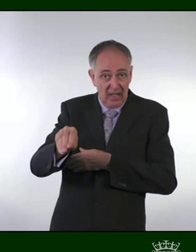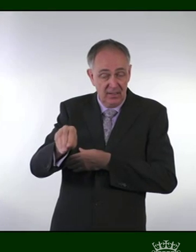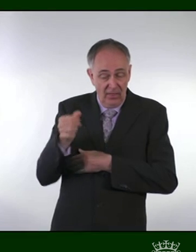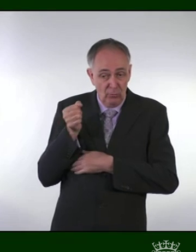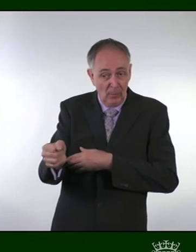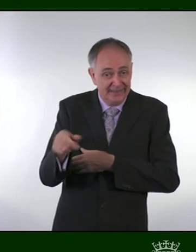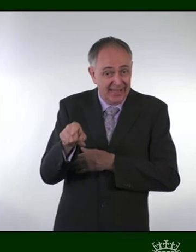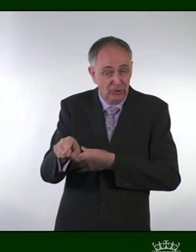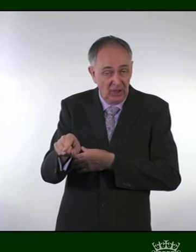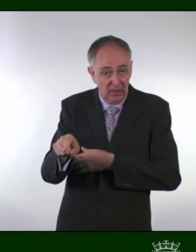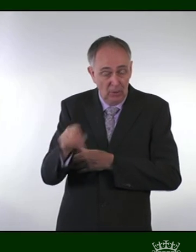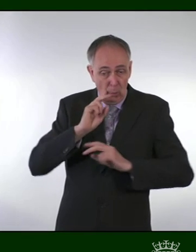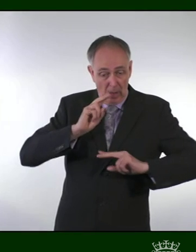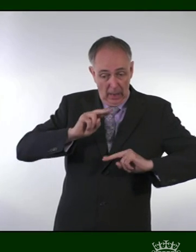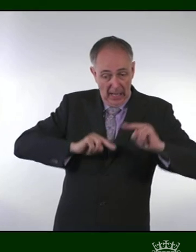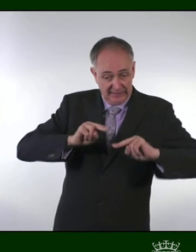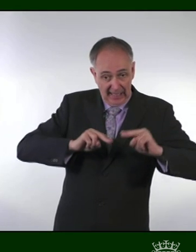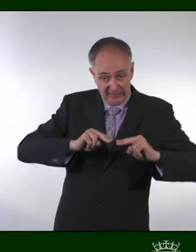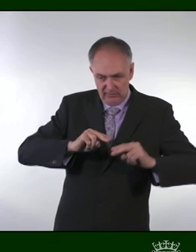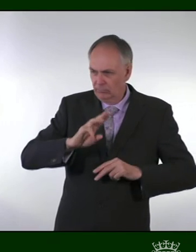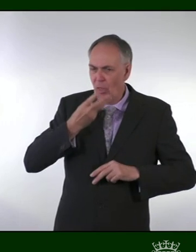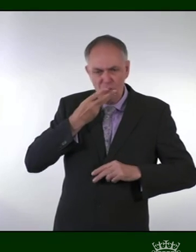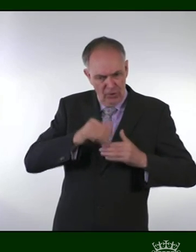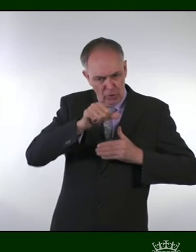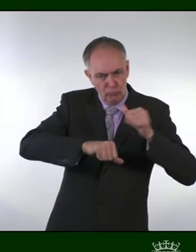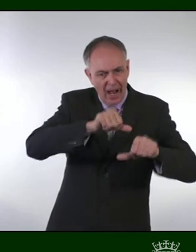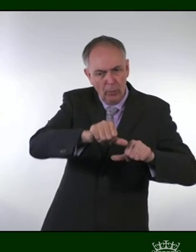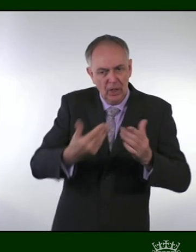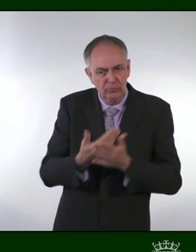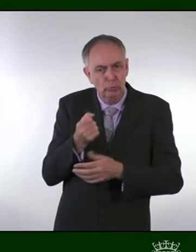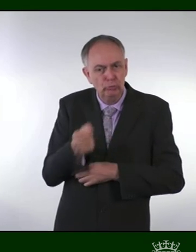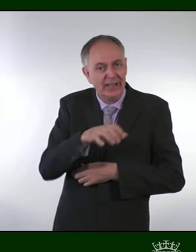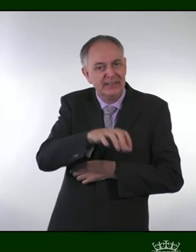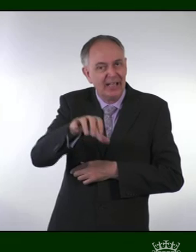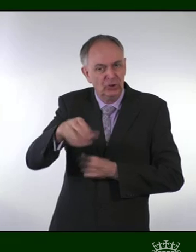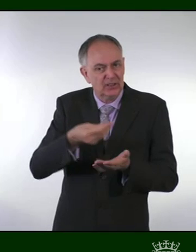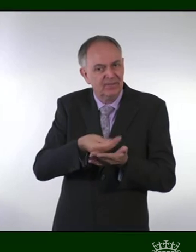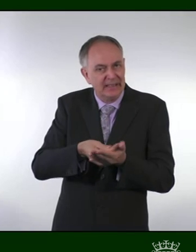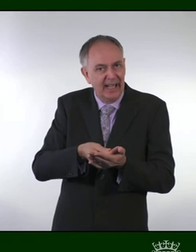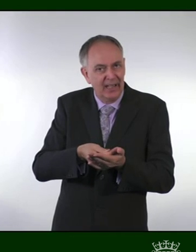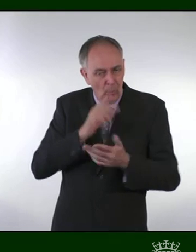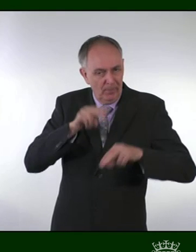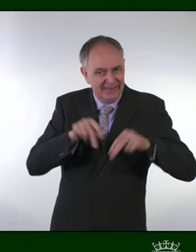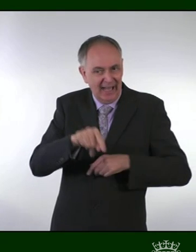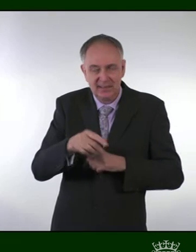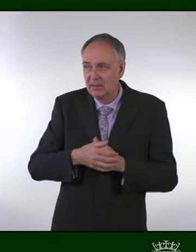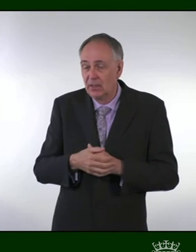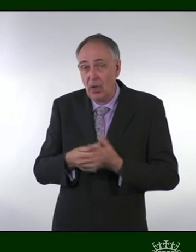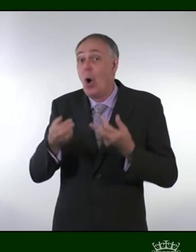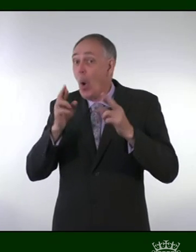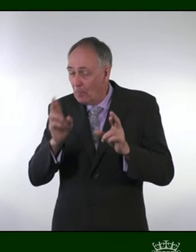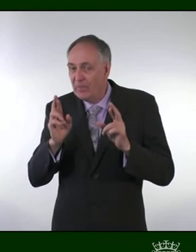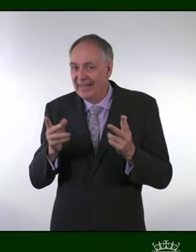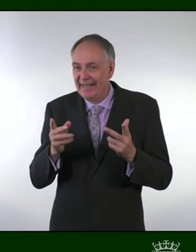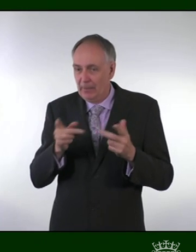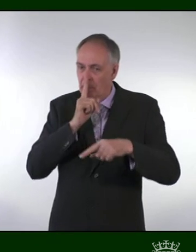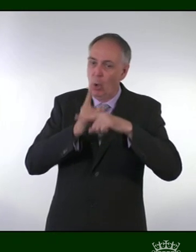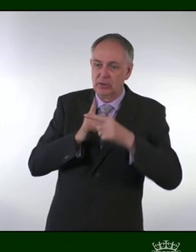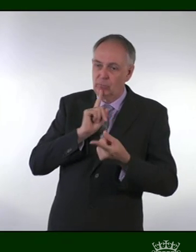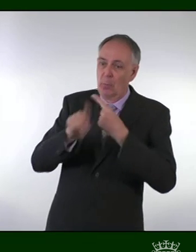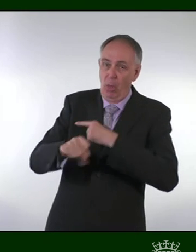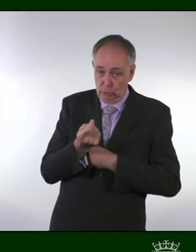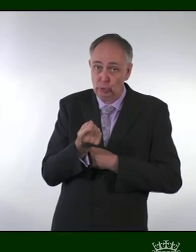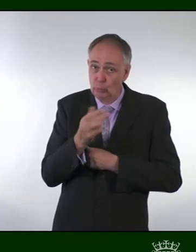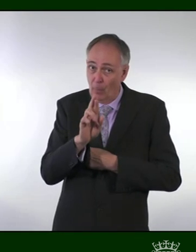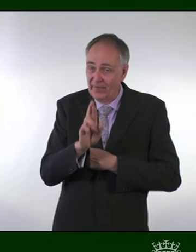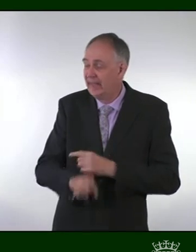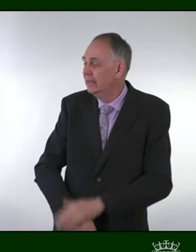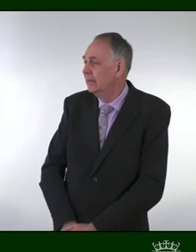It is going to be assessed in the third round of the new stations fund, and I hope he will hear good news in the near future.